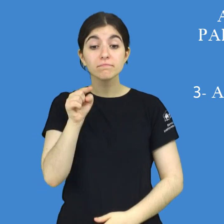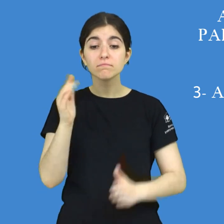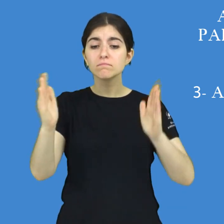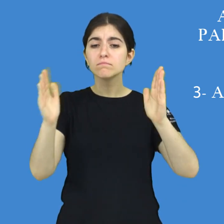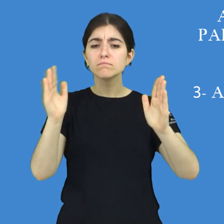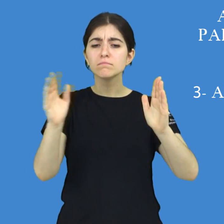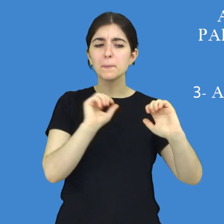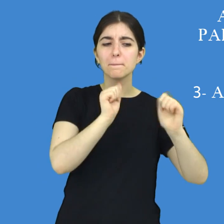época